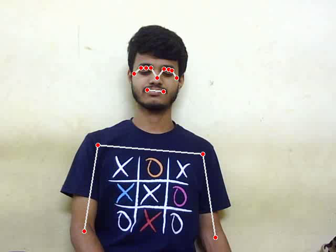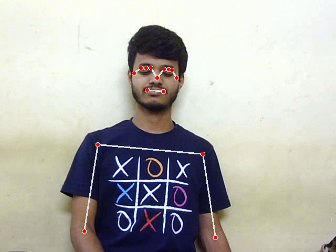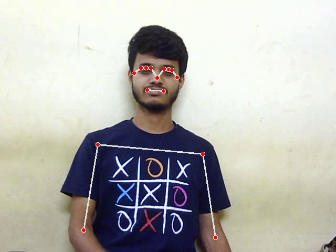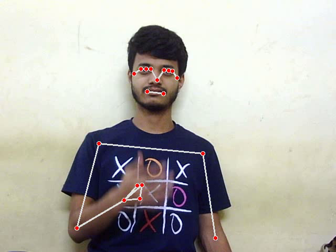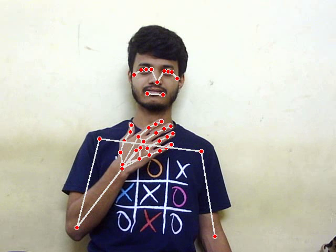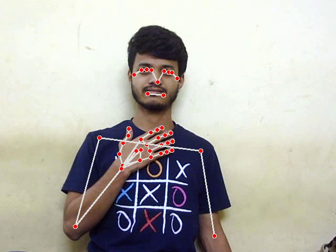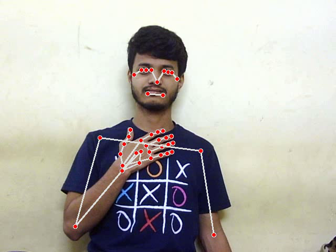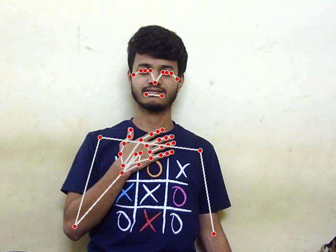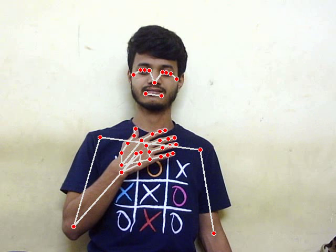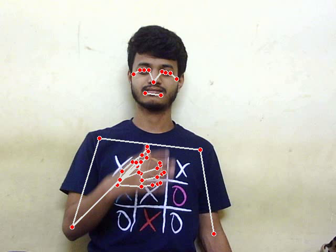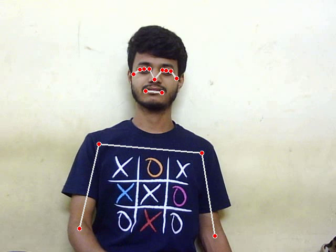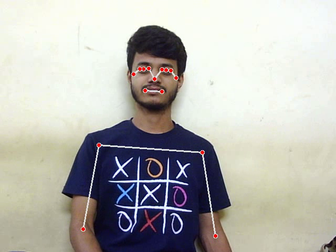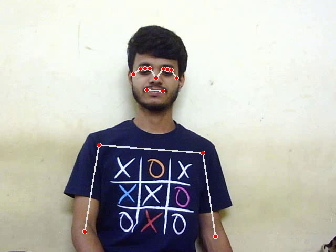my